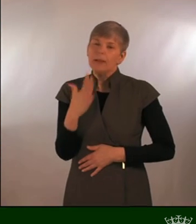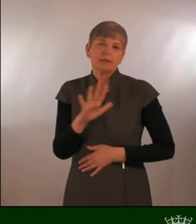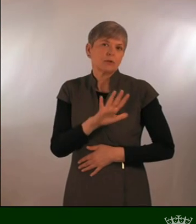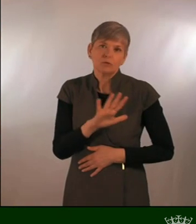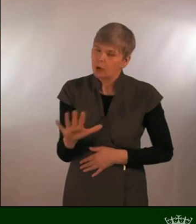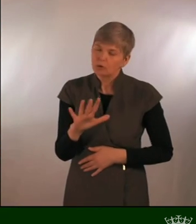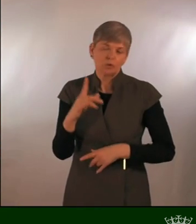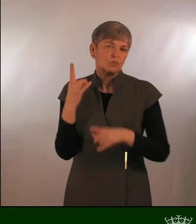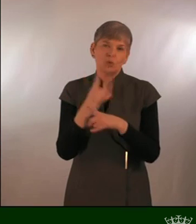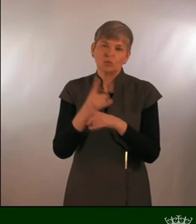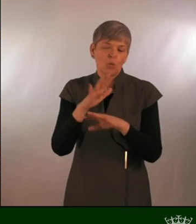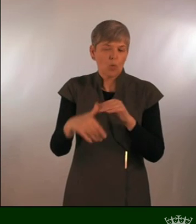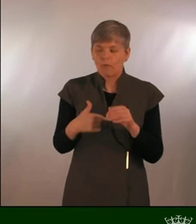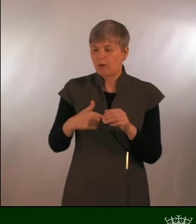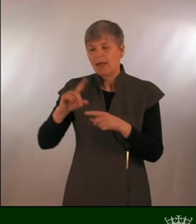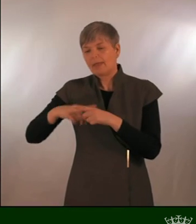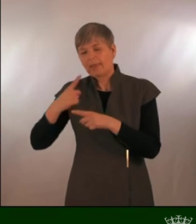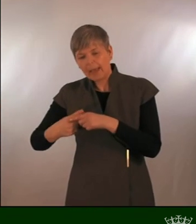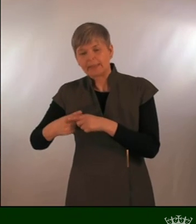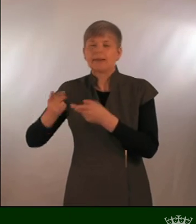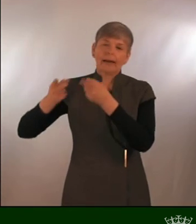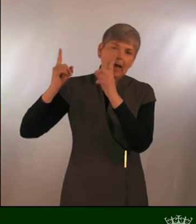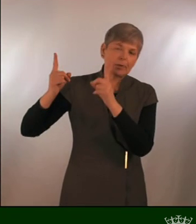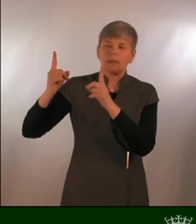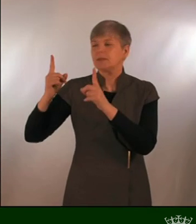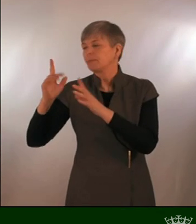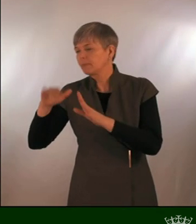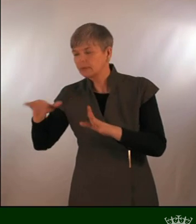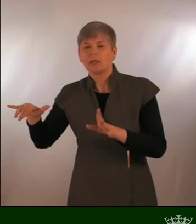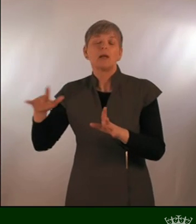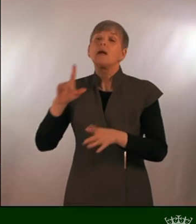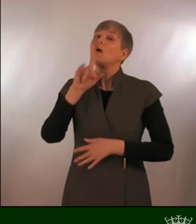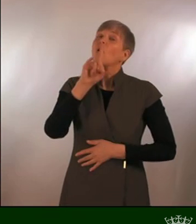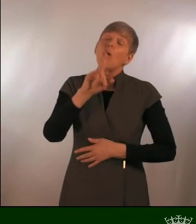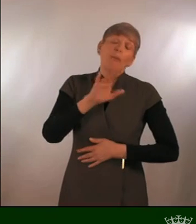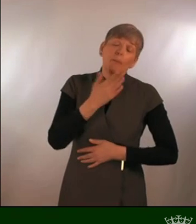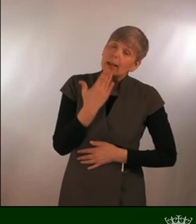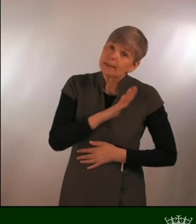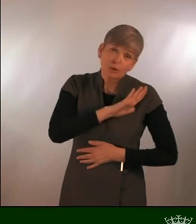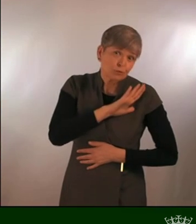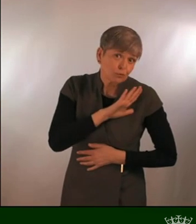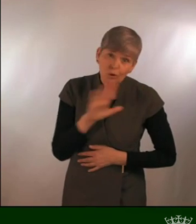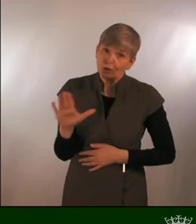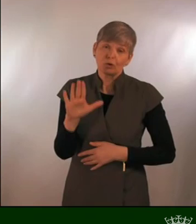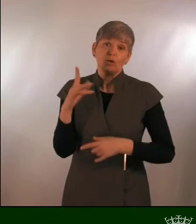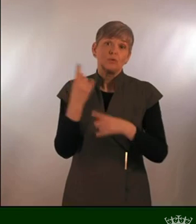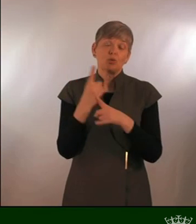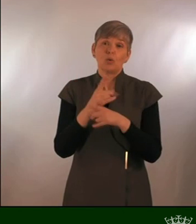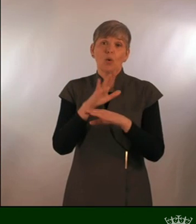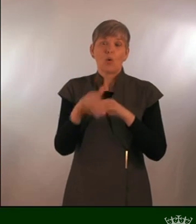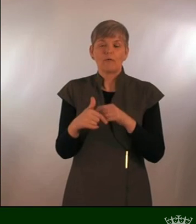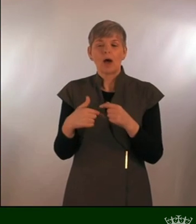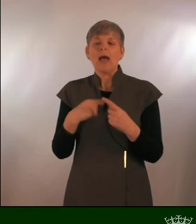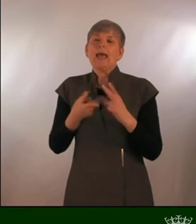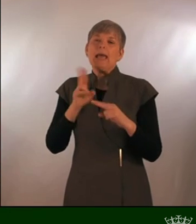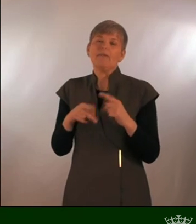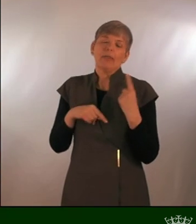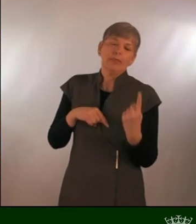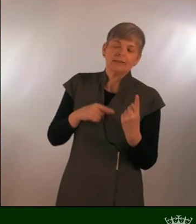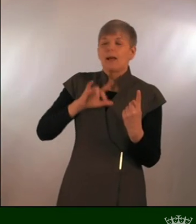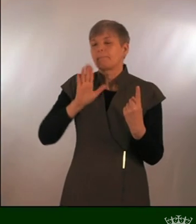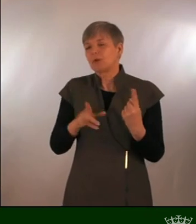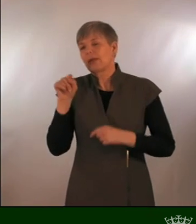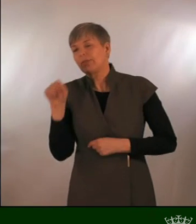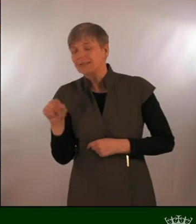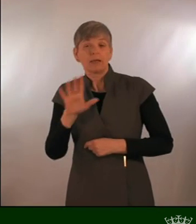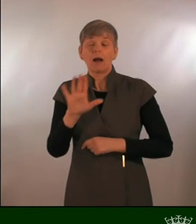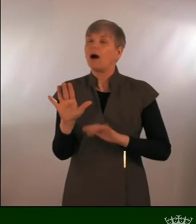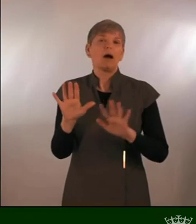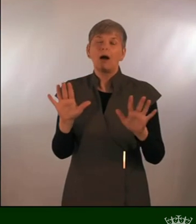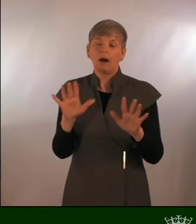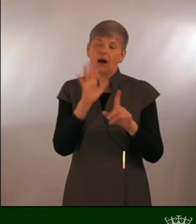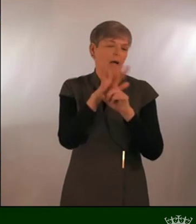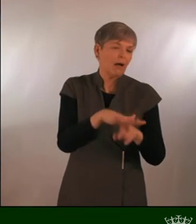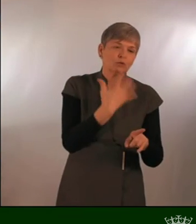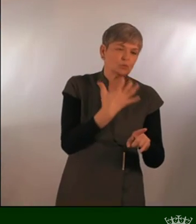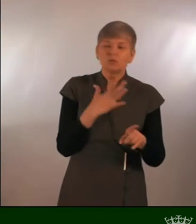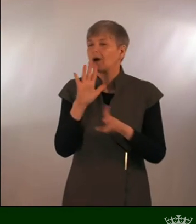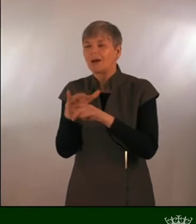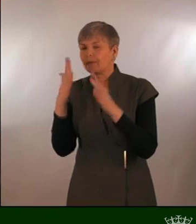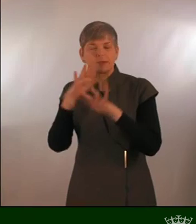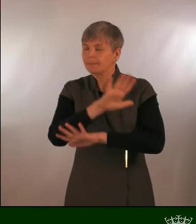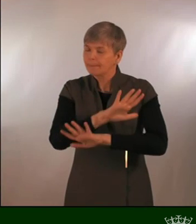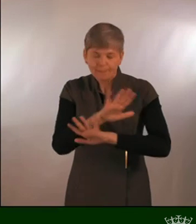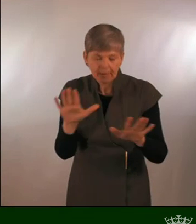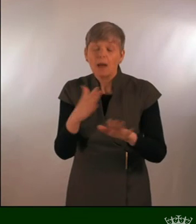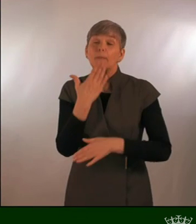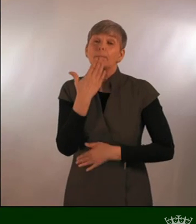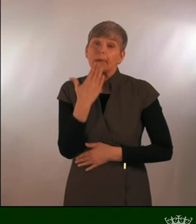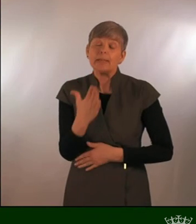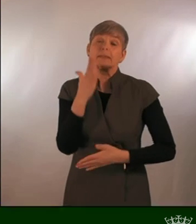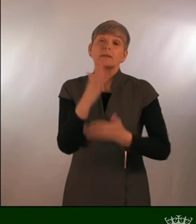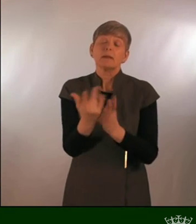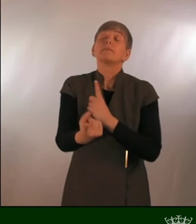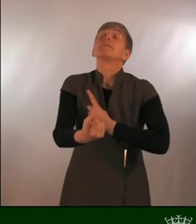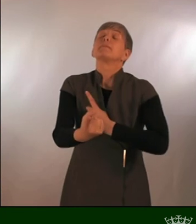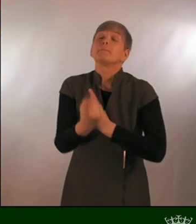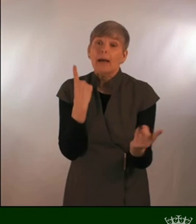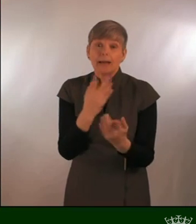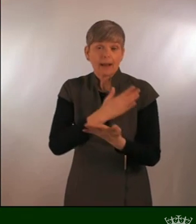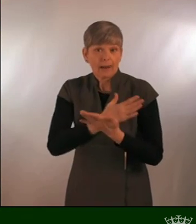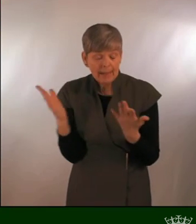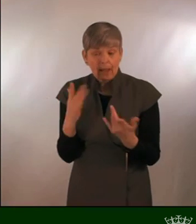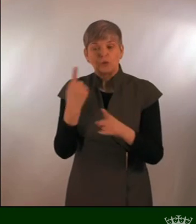presence in the Cabinet provided him, or resorting to the potentially divisive, tit-for-tat deflection of the very serious issue of antisemitism, and given the 300 complaints of Islamophobia in his